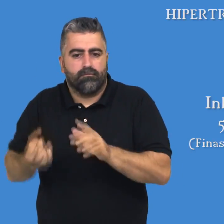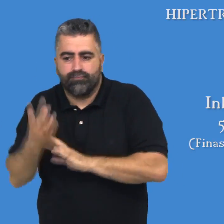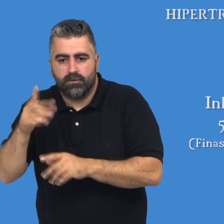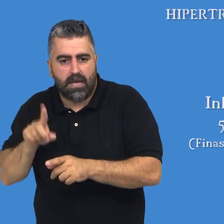crear